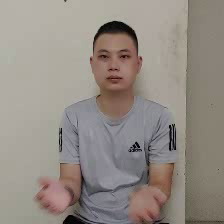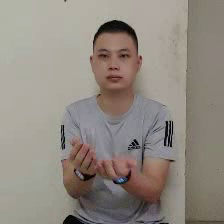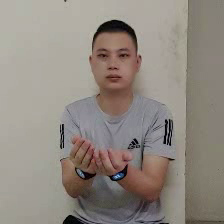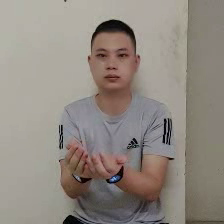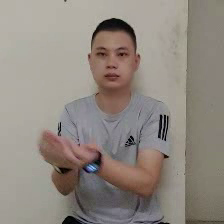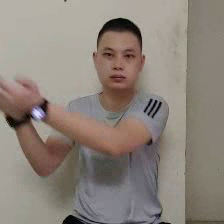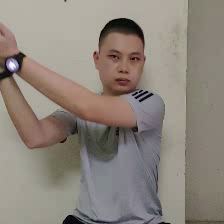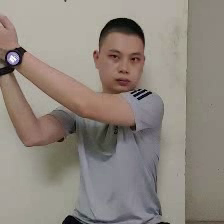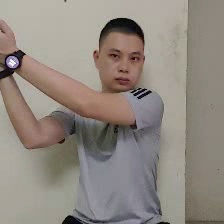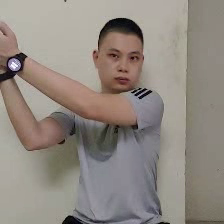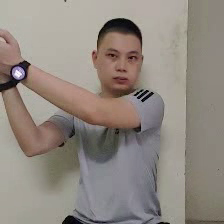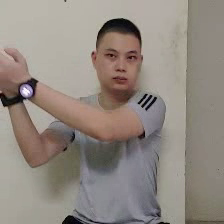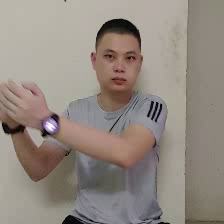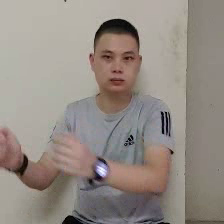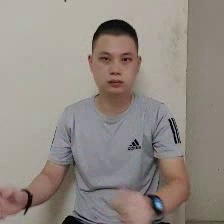Biếu tặng